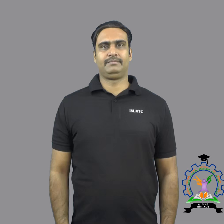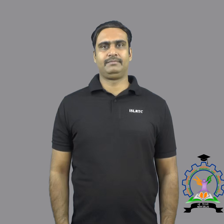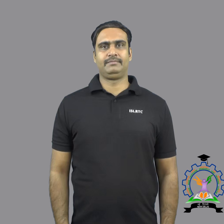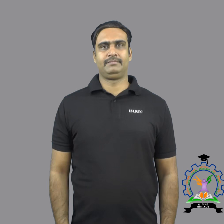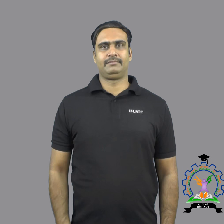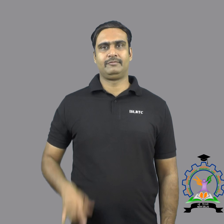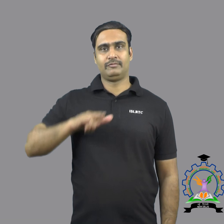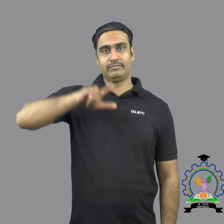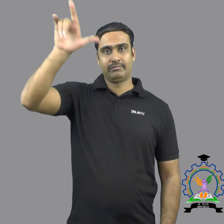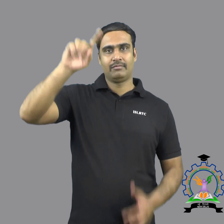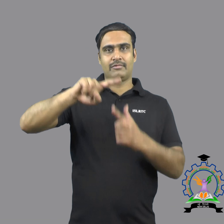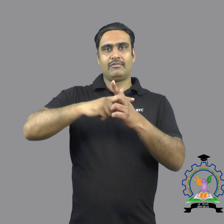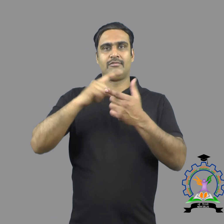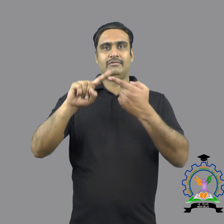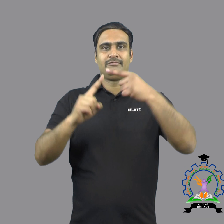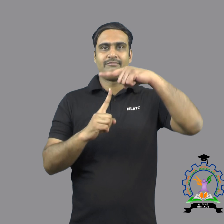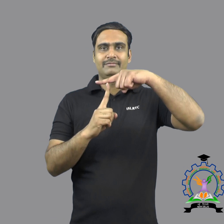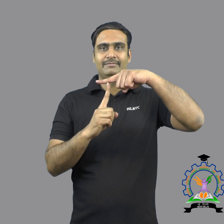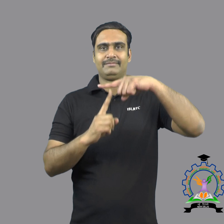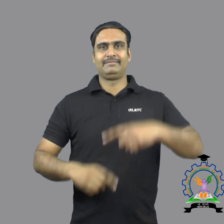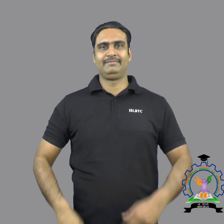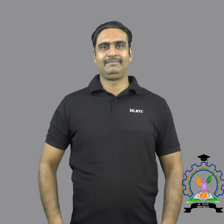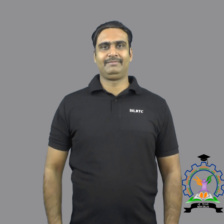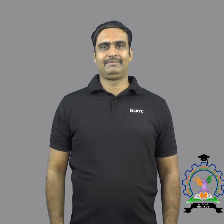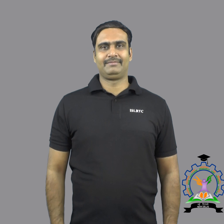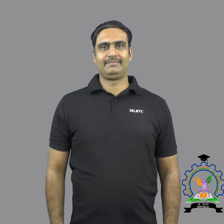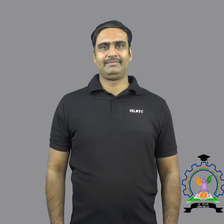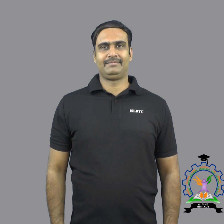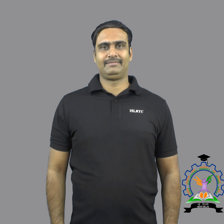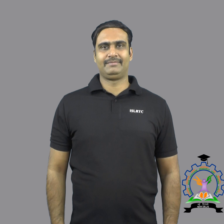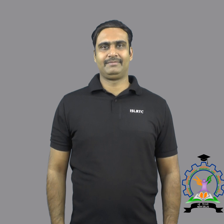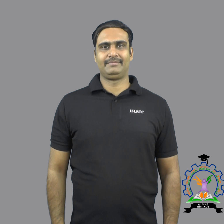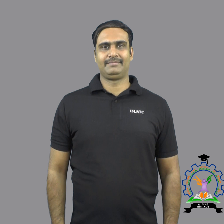AirJet